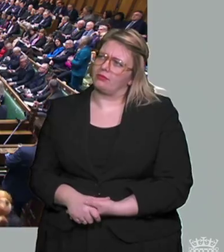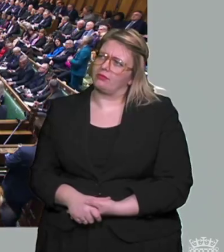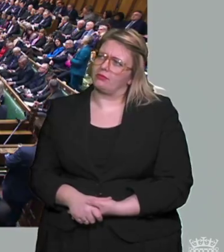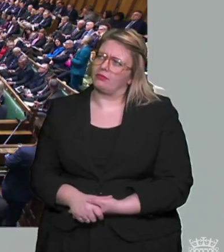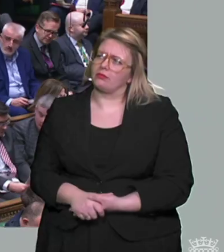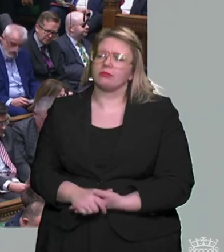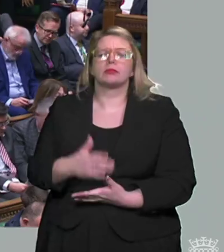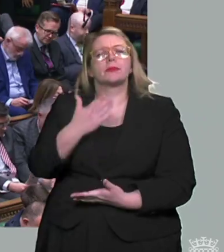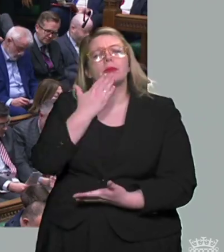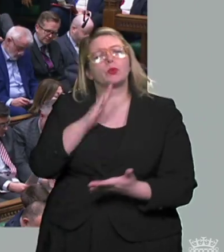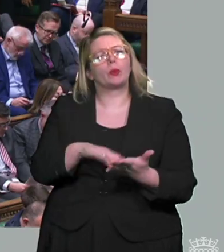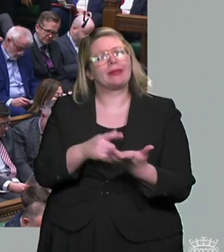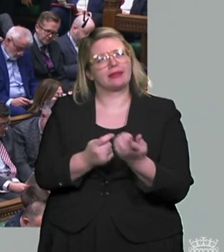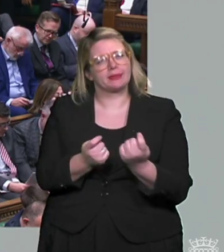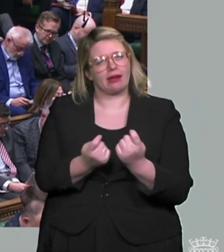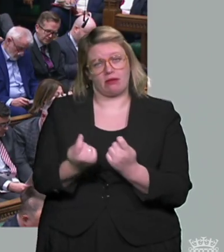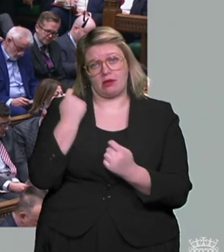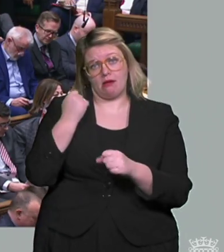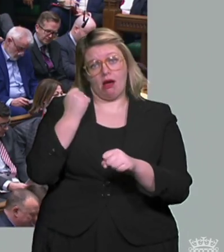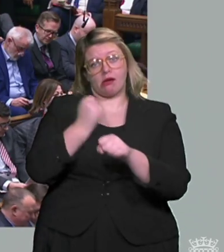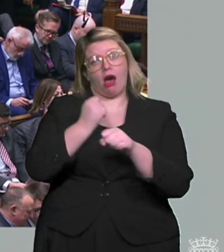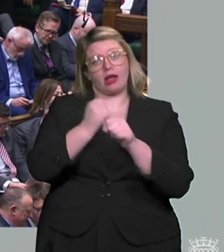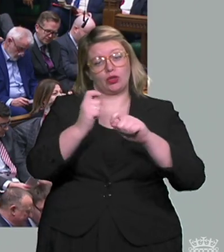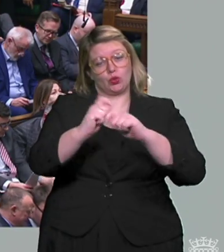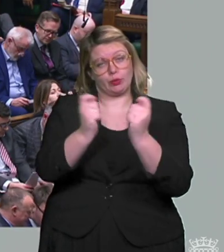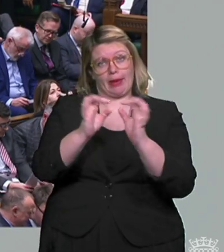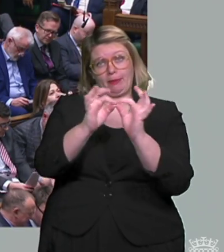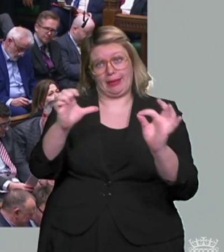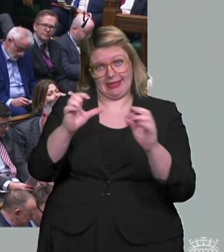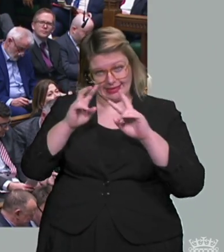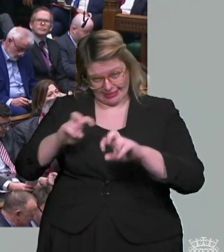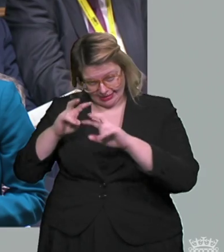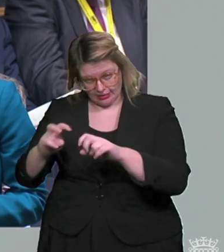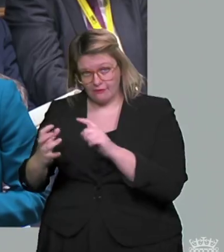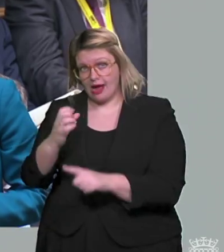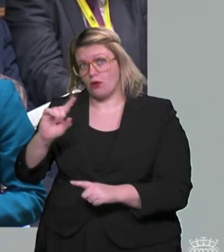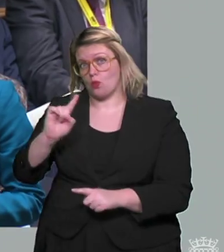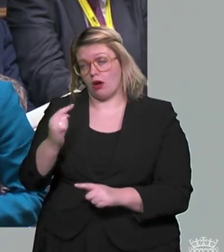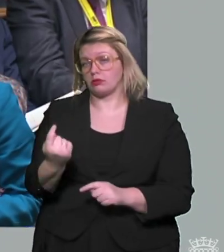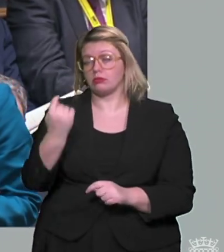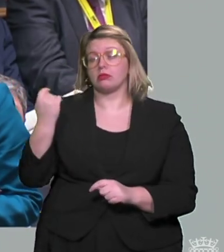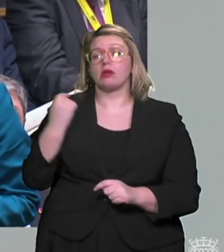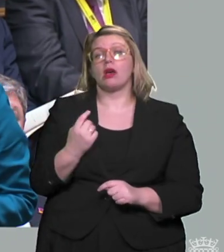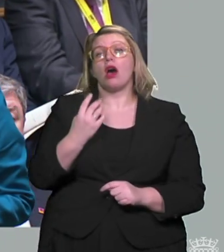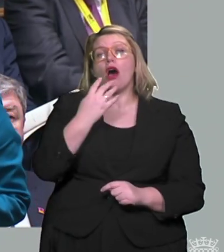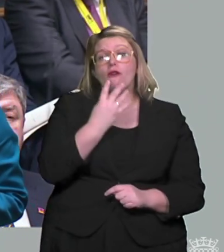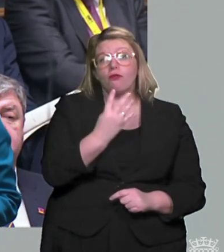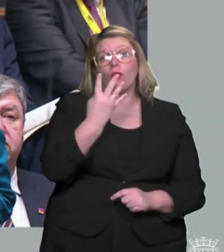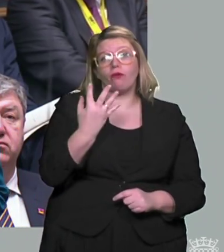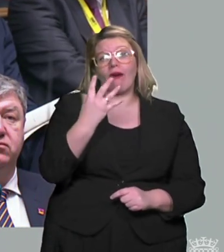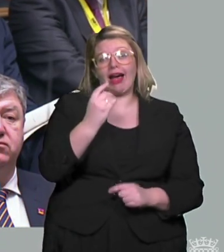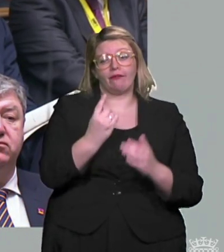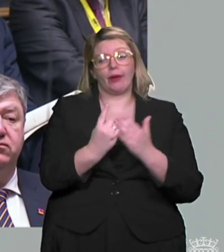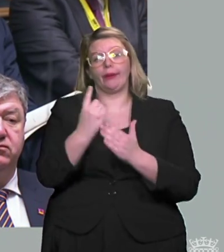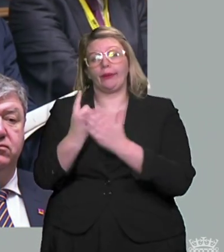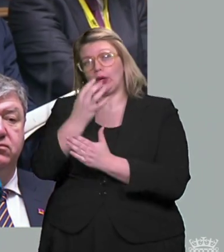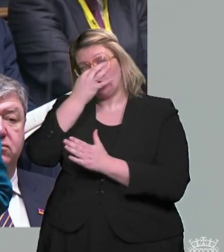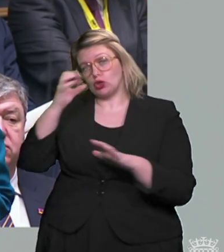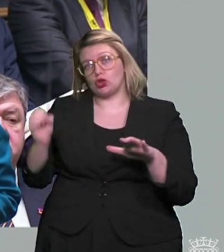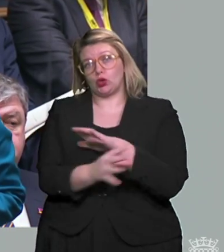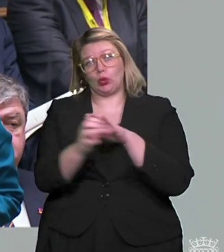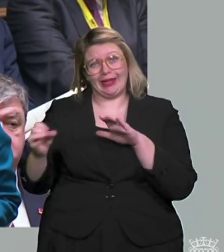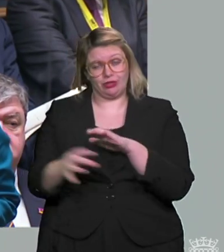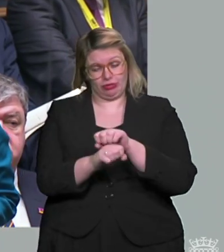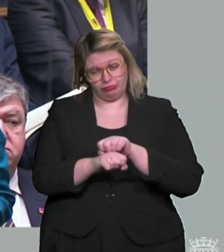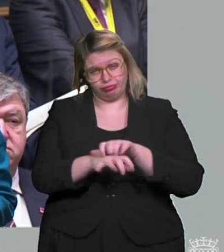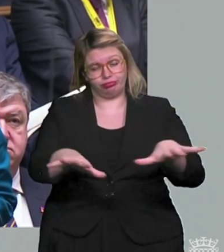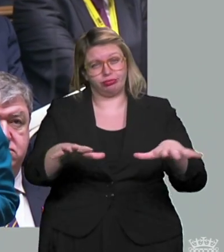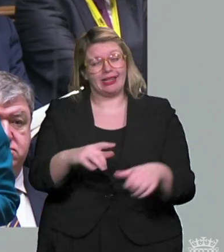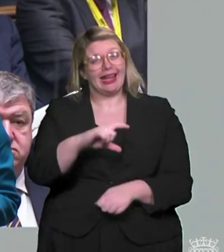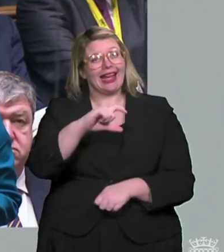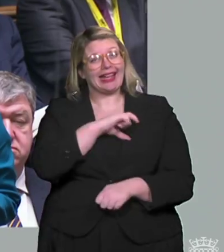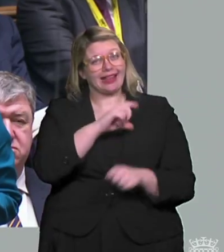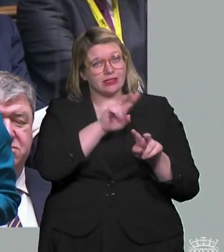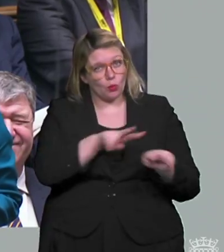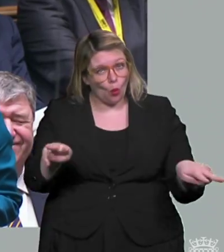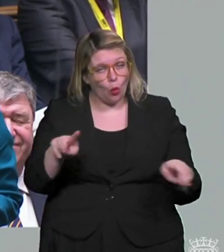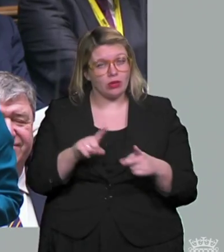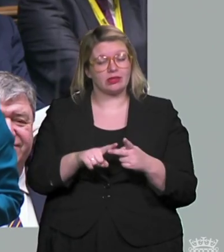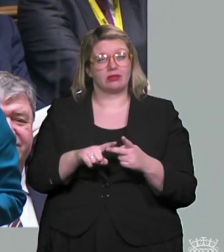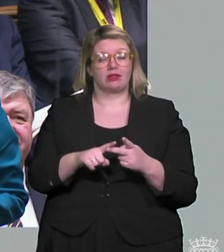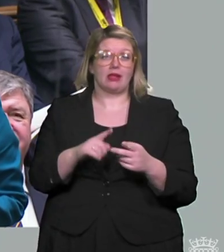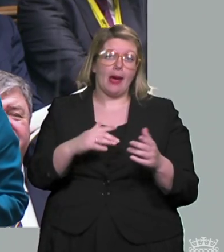An investigation reported in The Guardian and by the BBC revealed that on more than 450 instances in the last year sewage was leaking into cancer wards, maternity units and A&E departments.